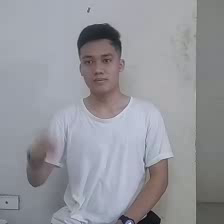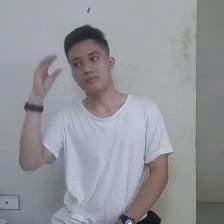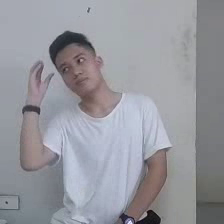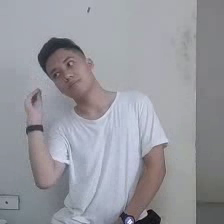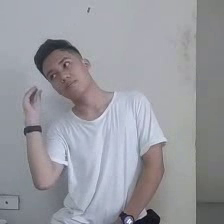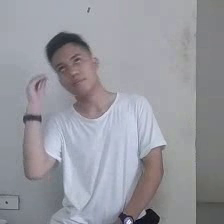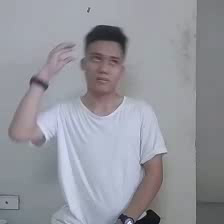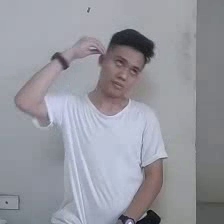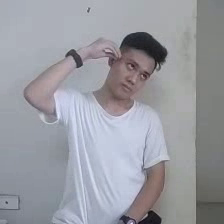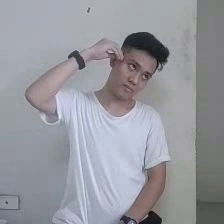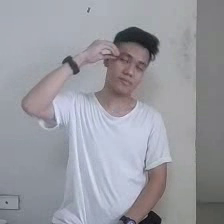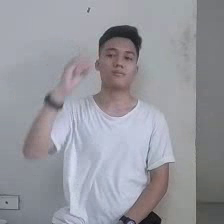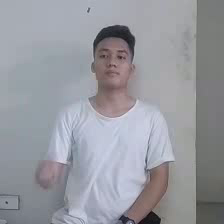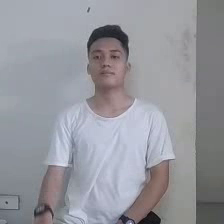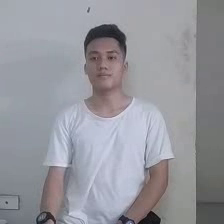Băn khoăn